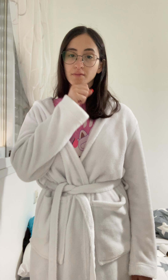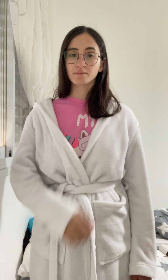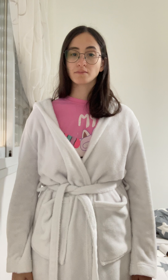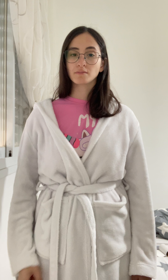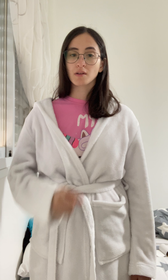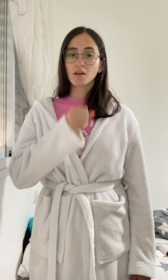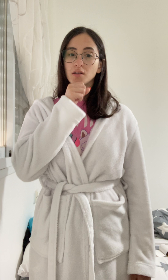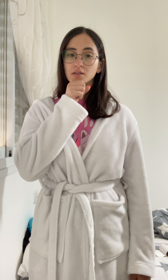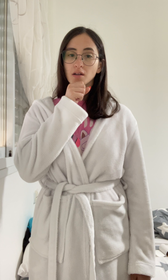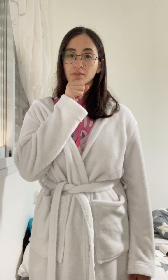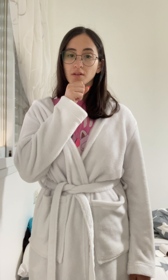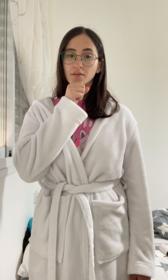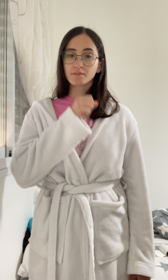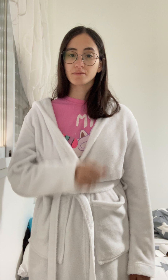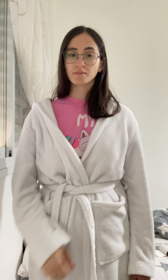סבתא